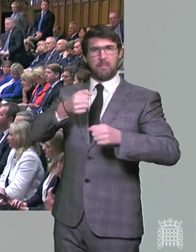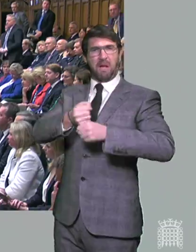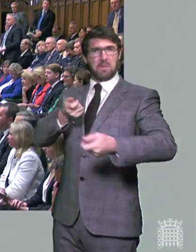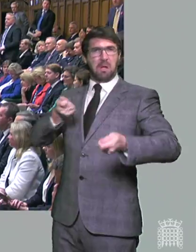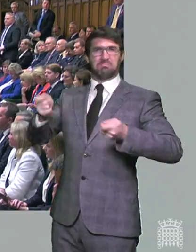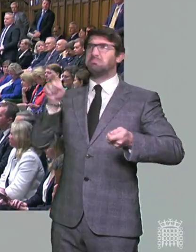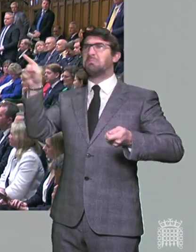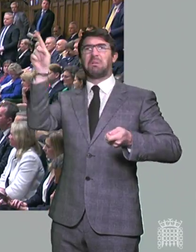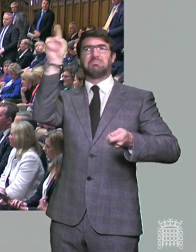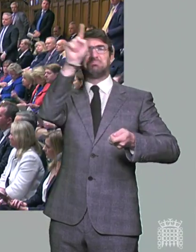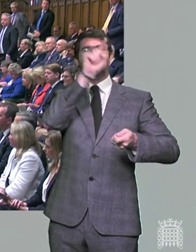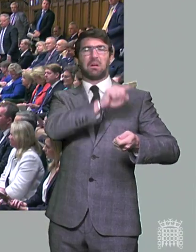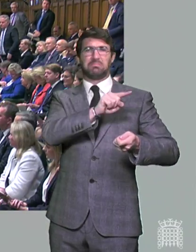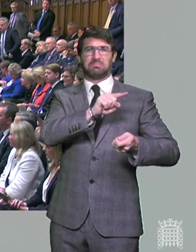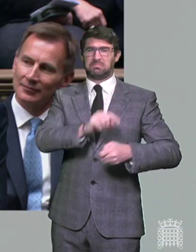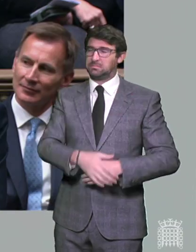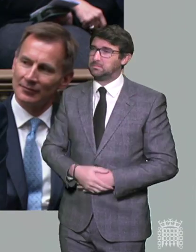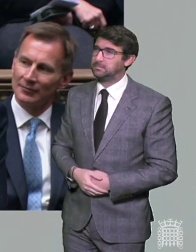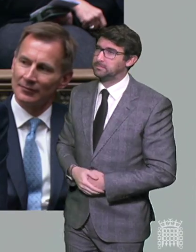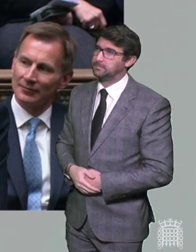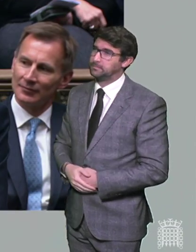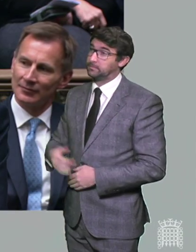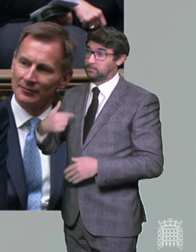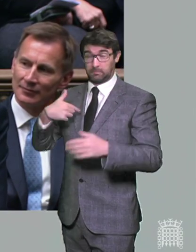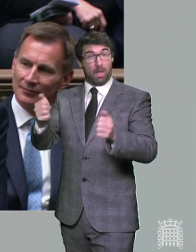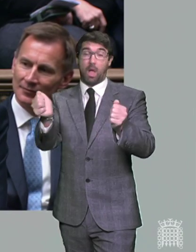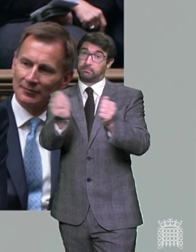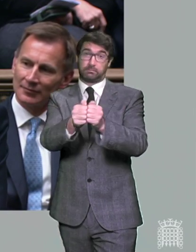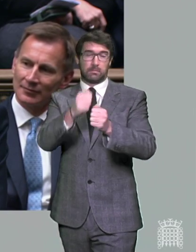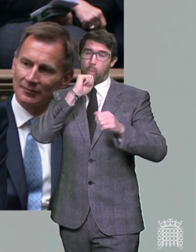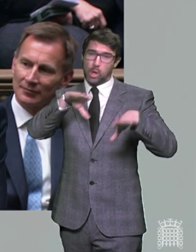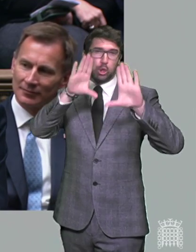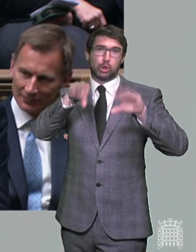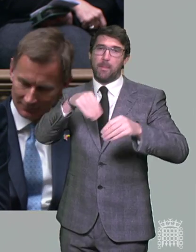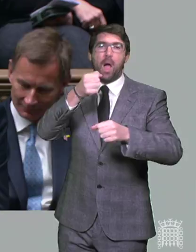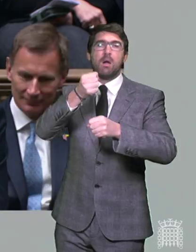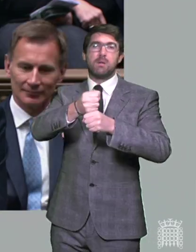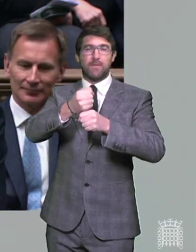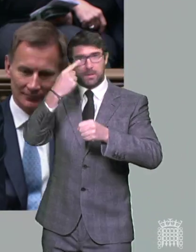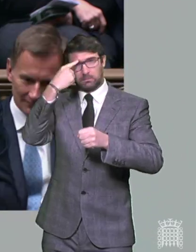My honourable Friend is absolutely right; we will abolish the top-down housing targets.